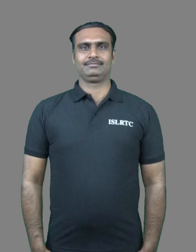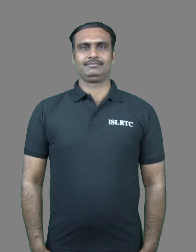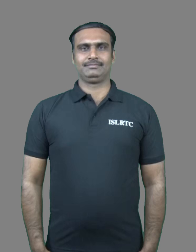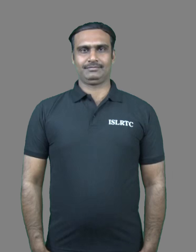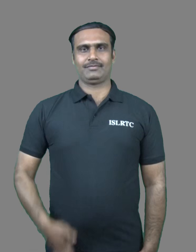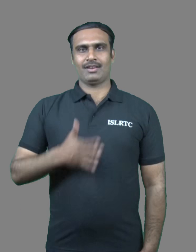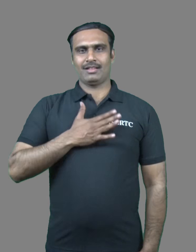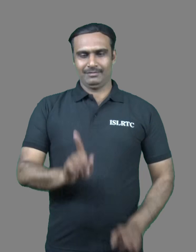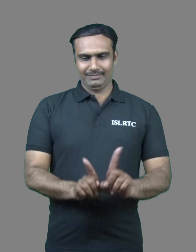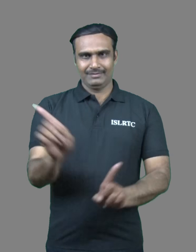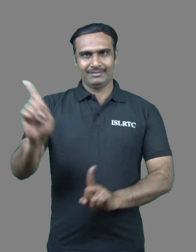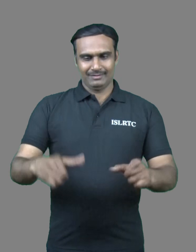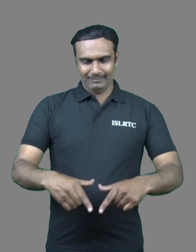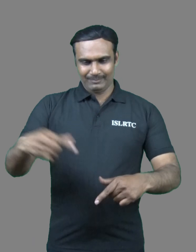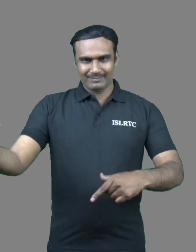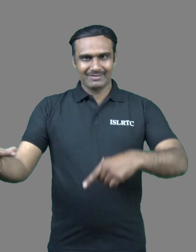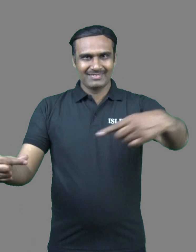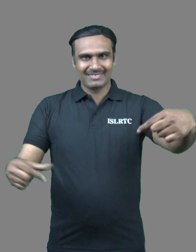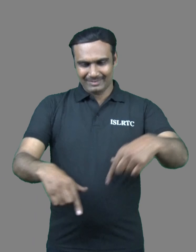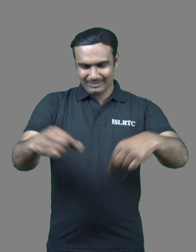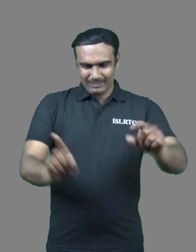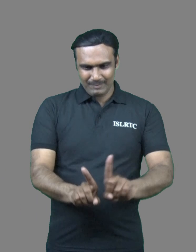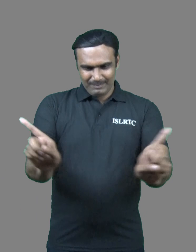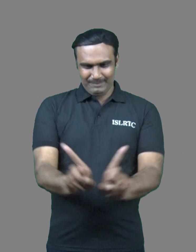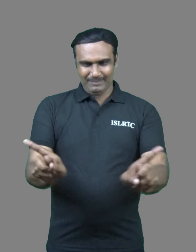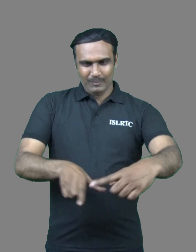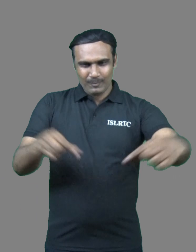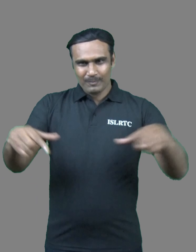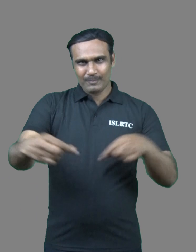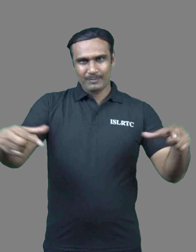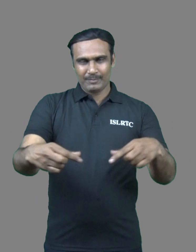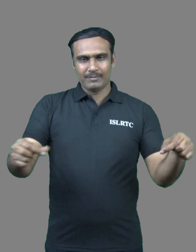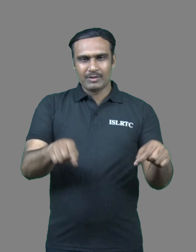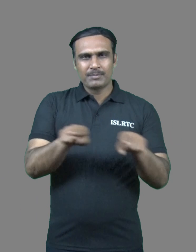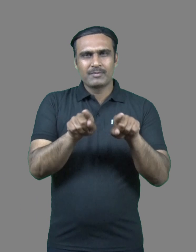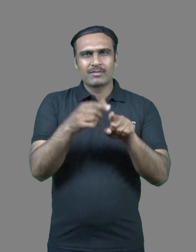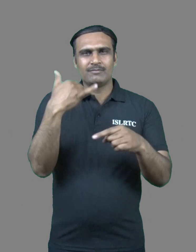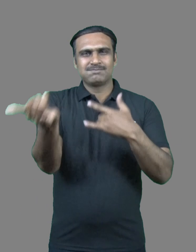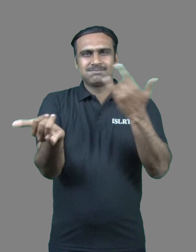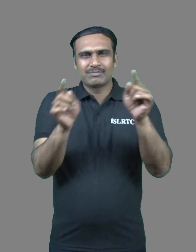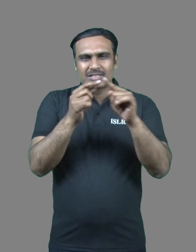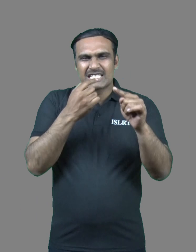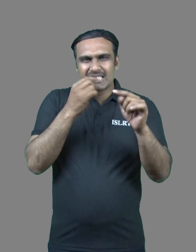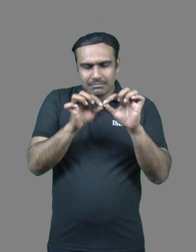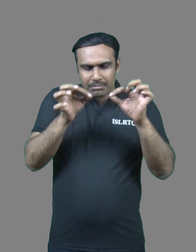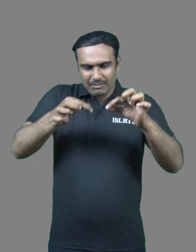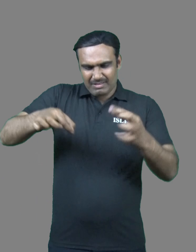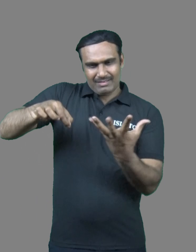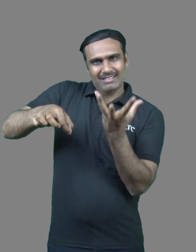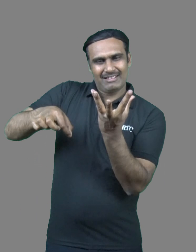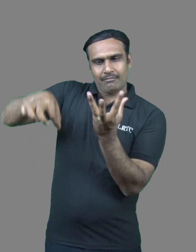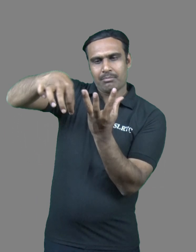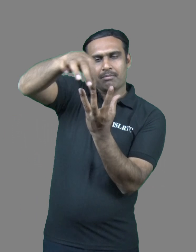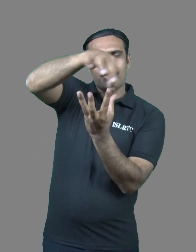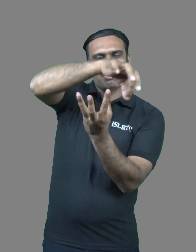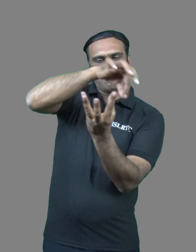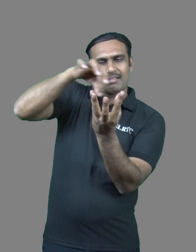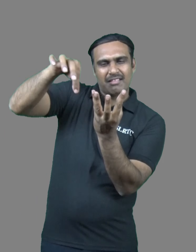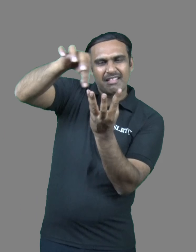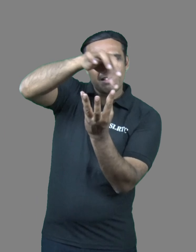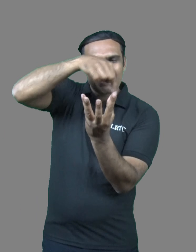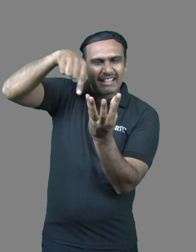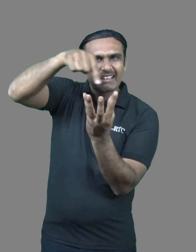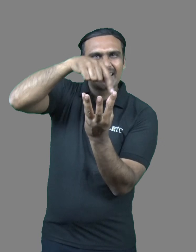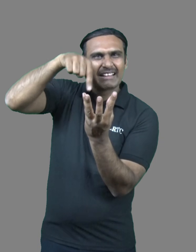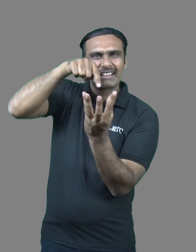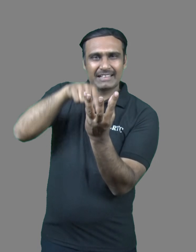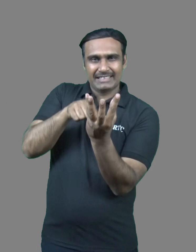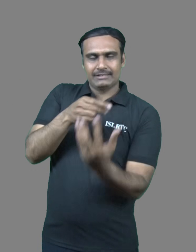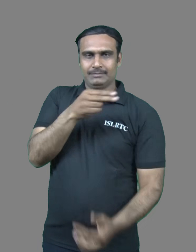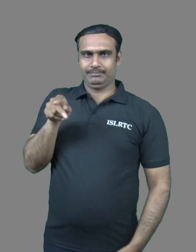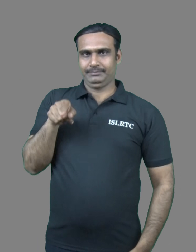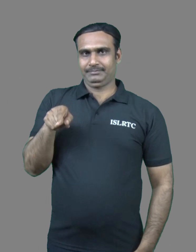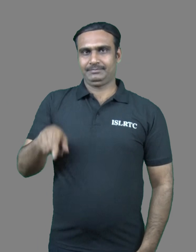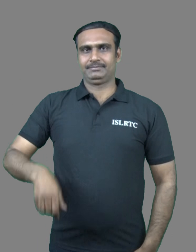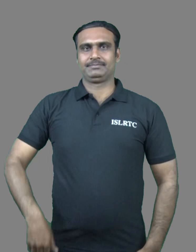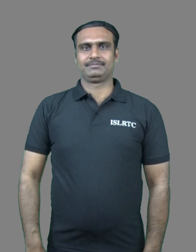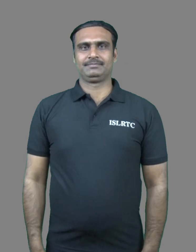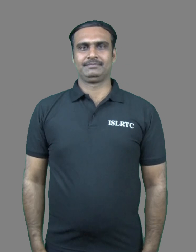Agave Fillifera